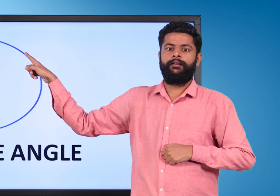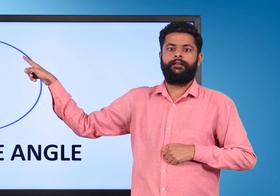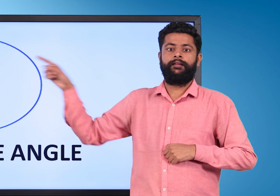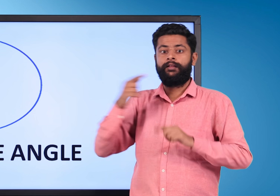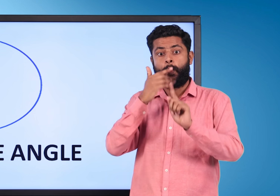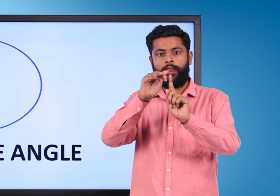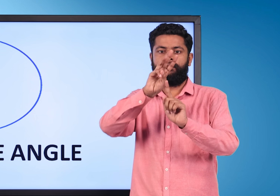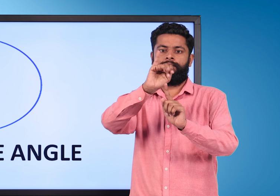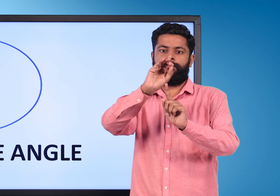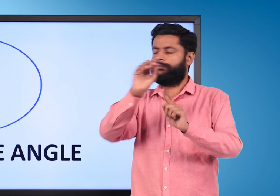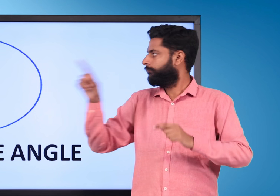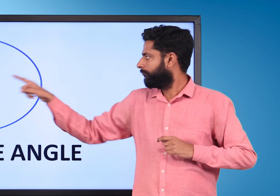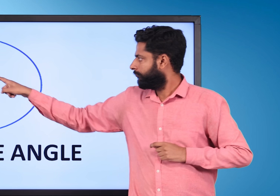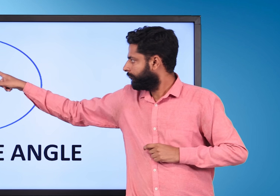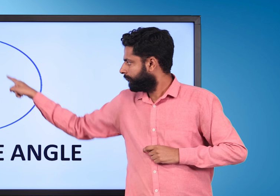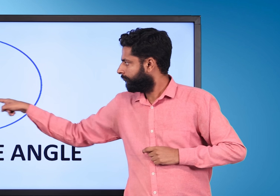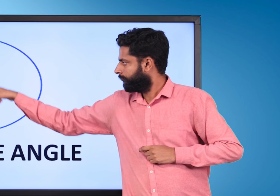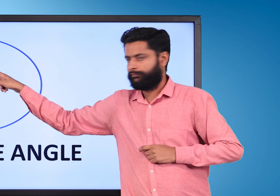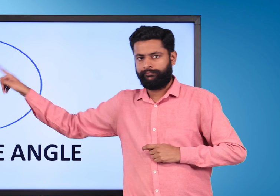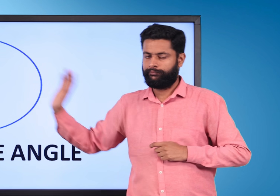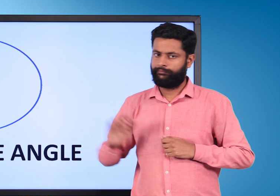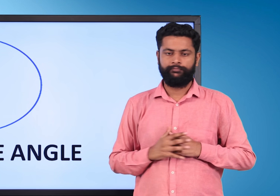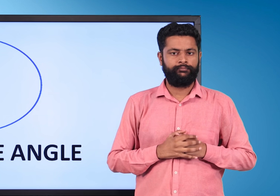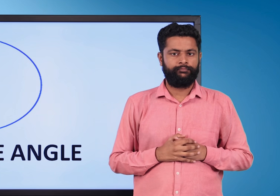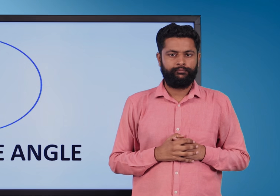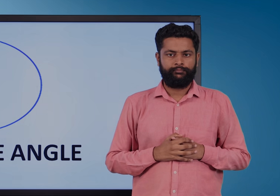it makes a complete angle.